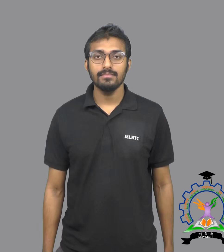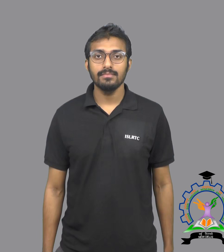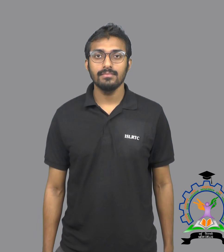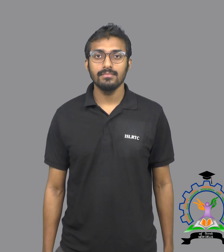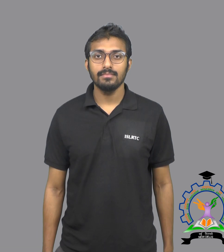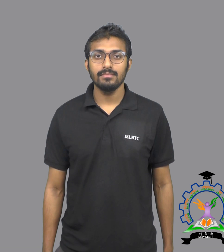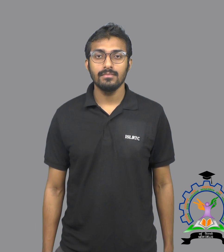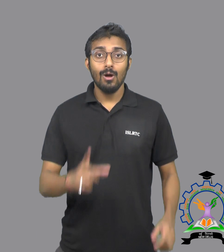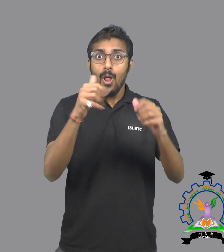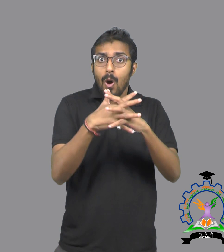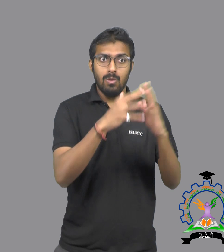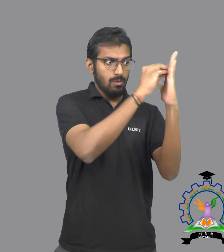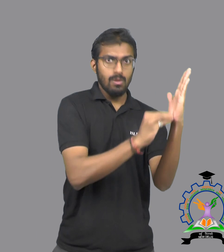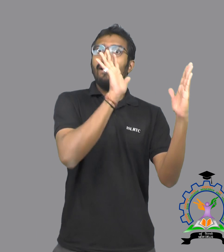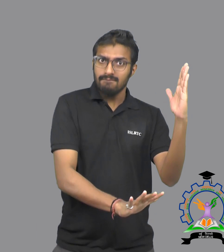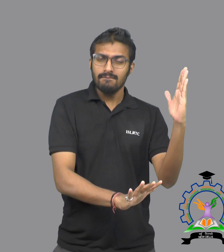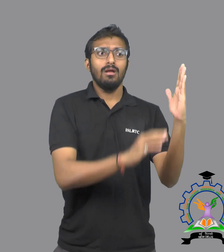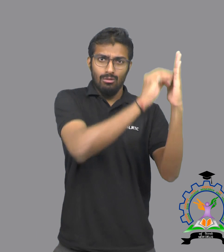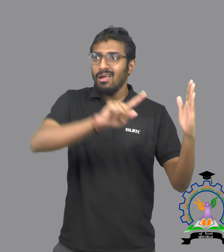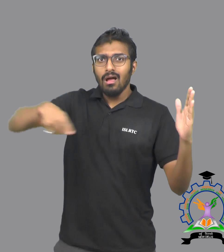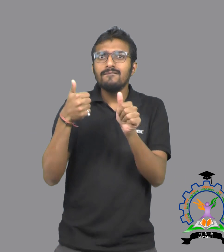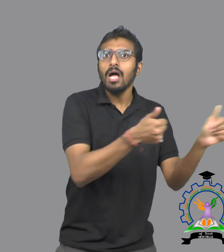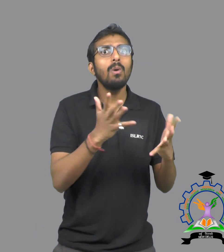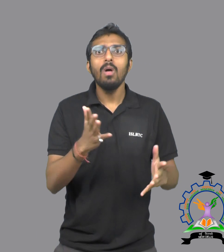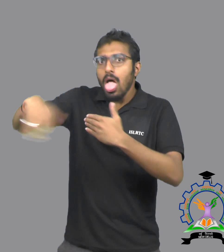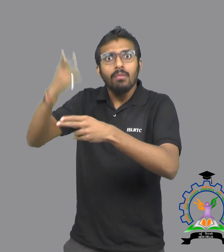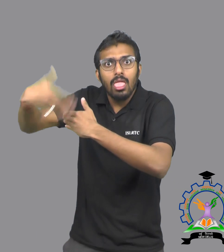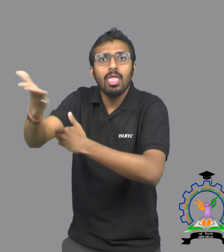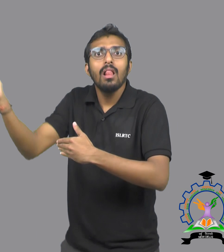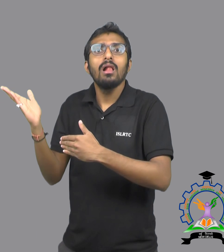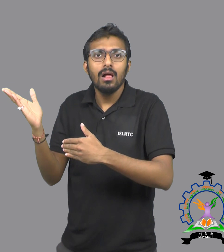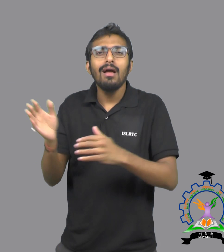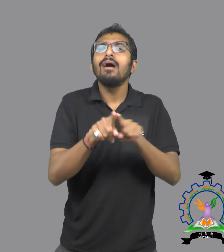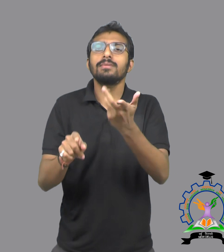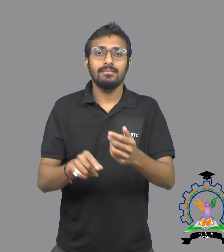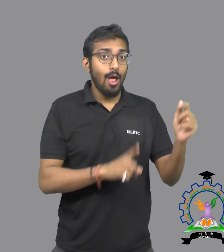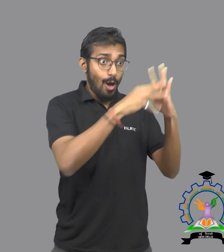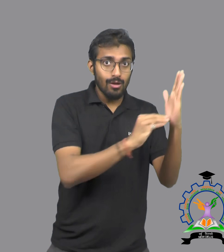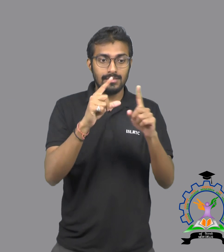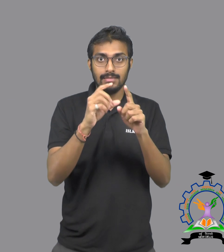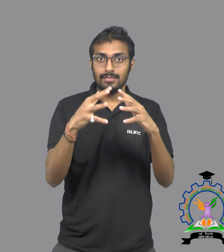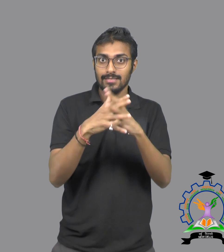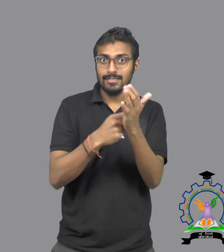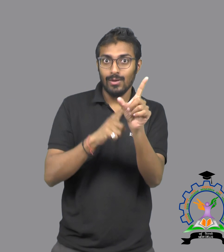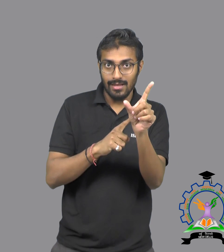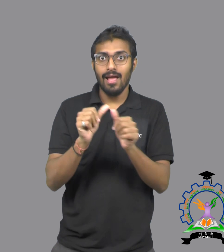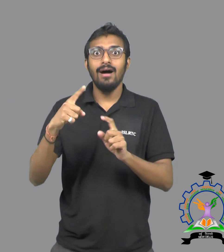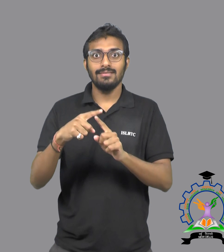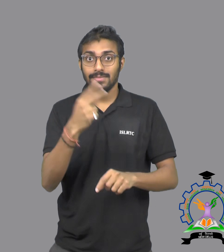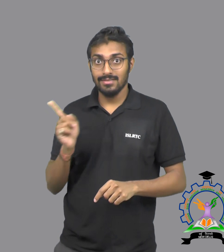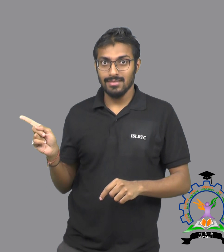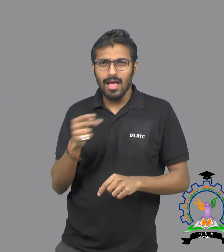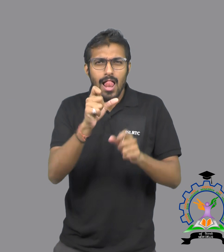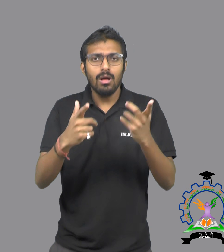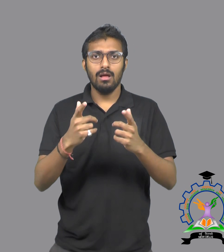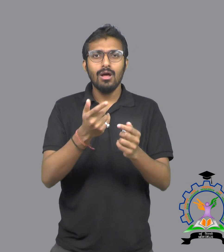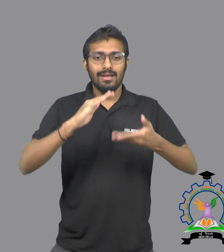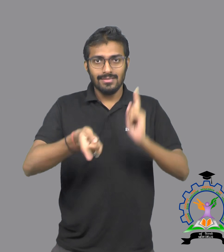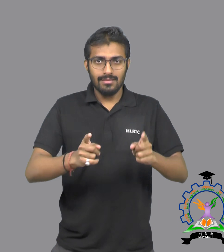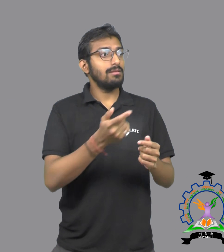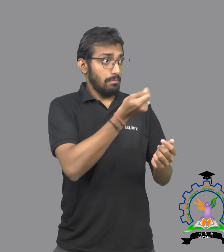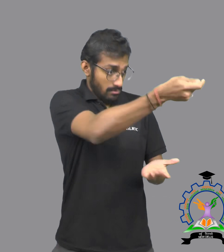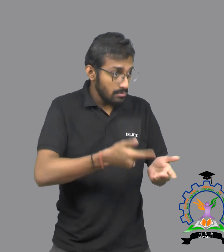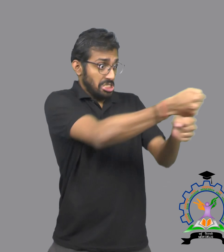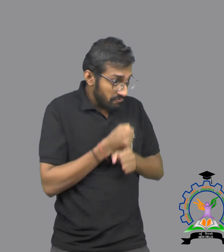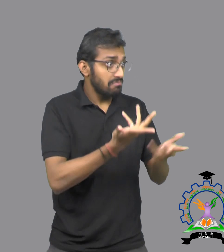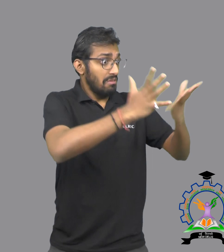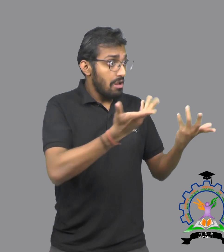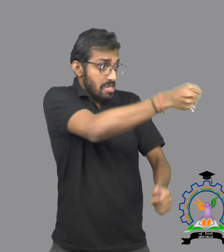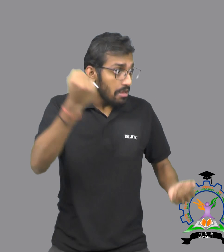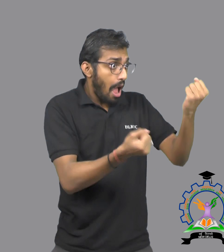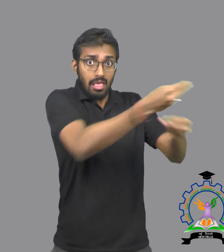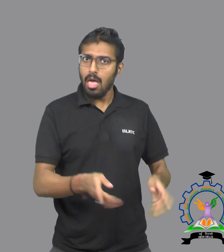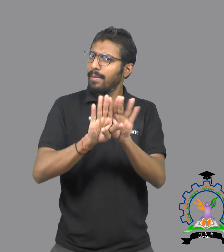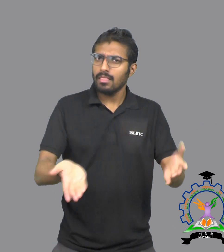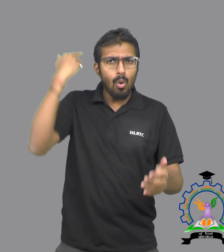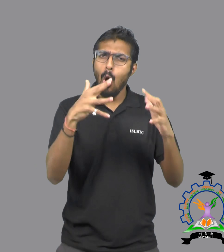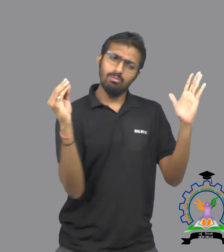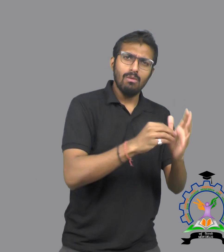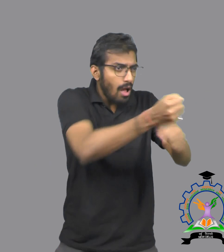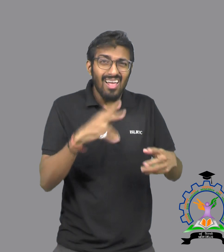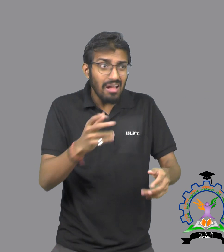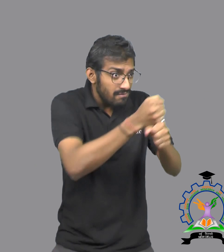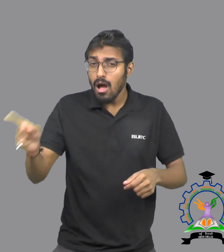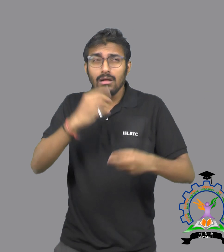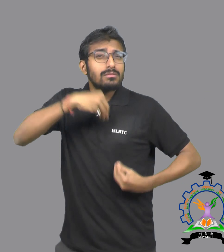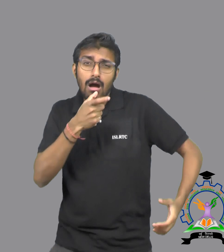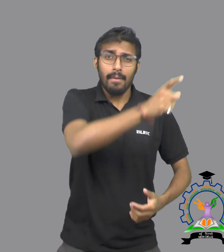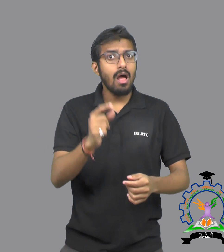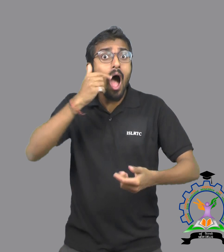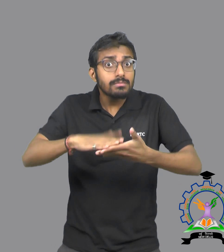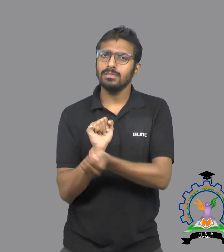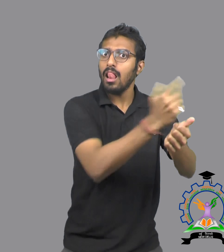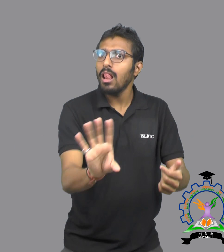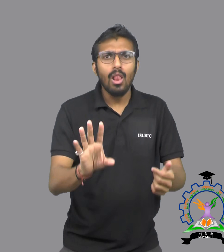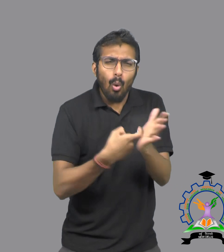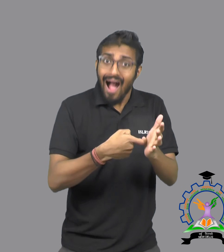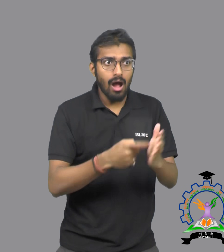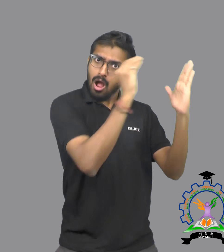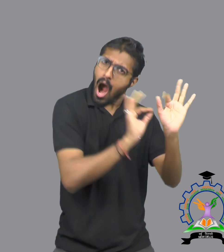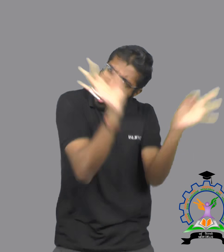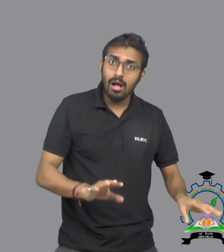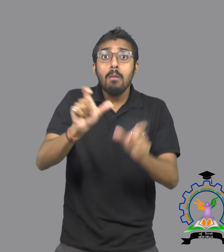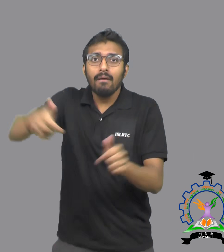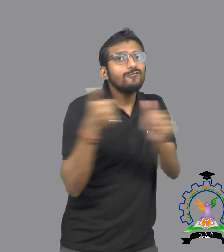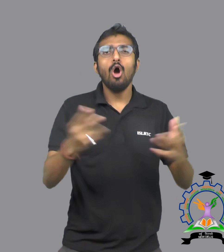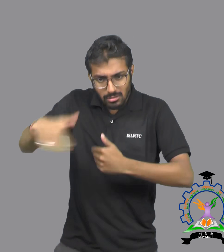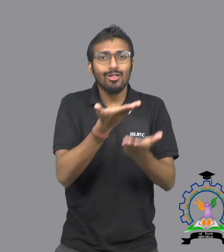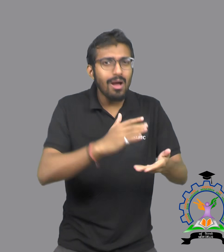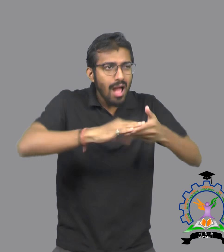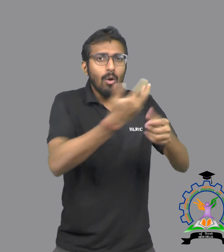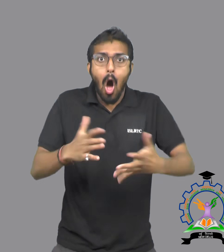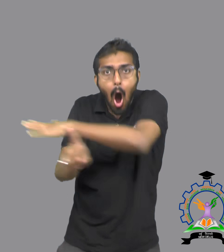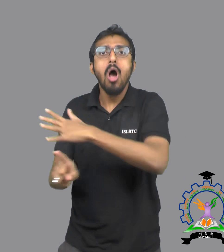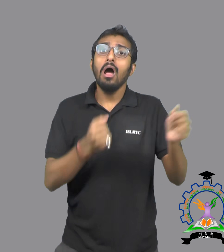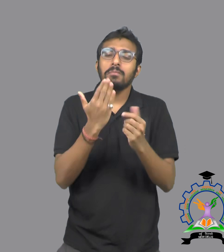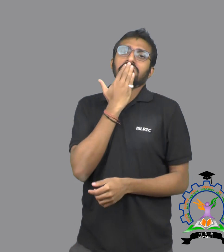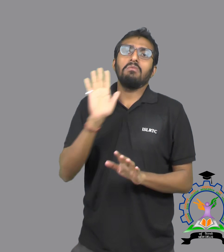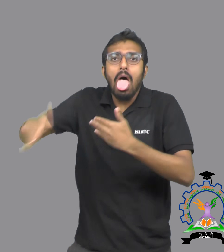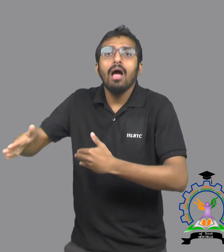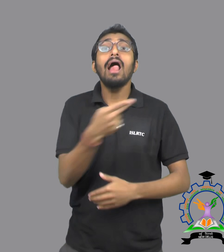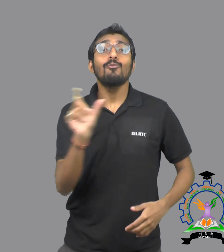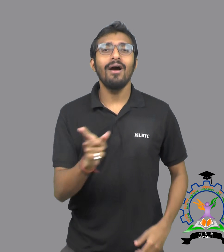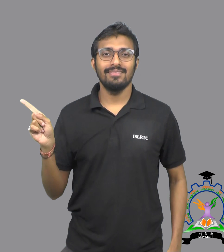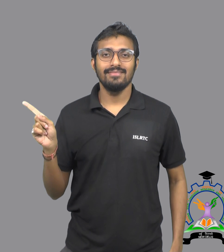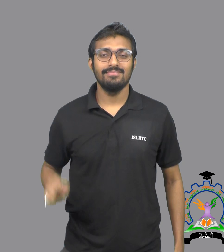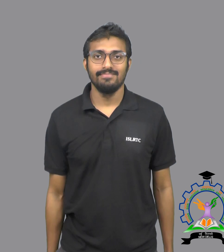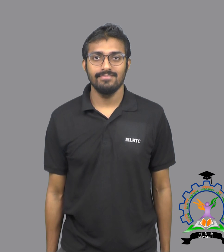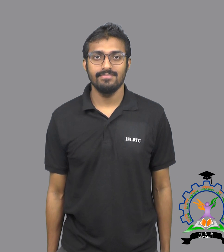Colorable Legislation